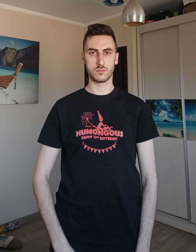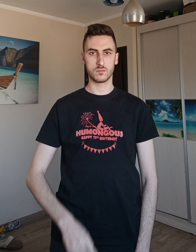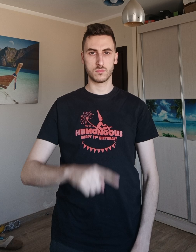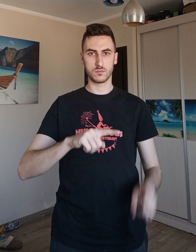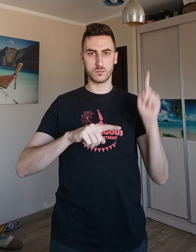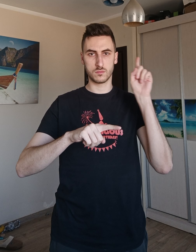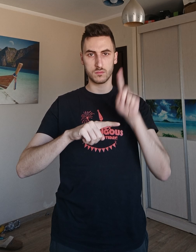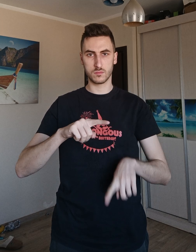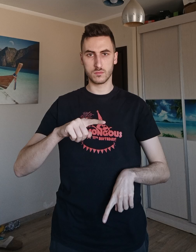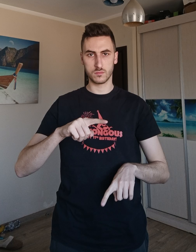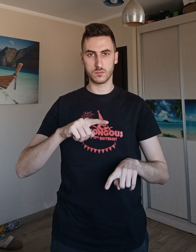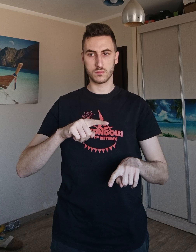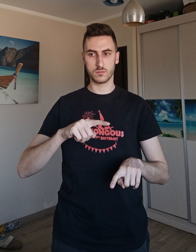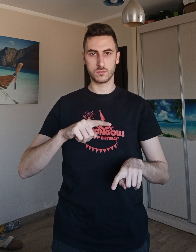טעות